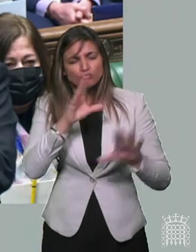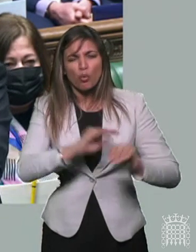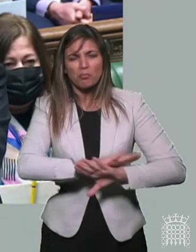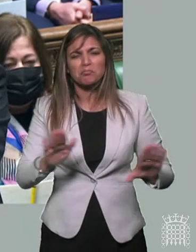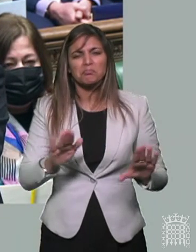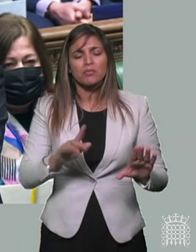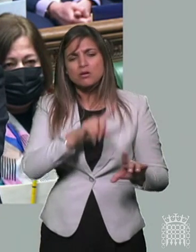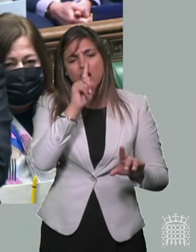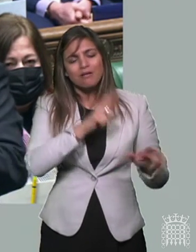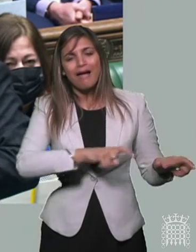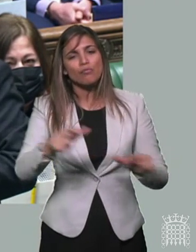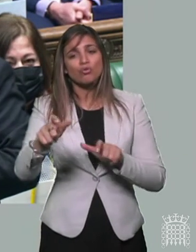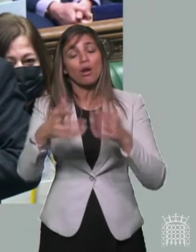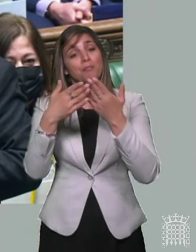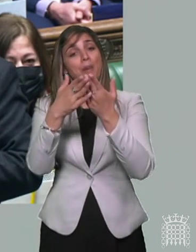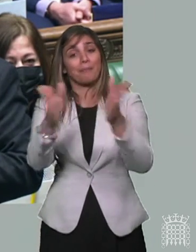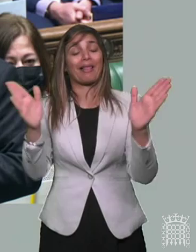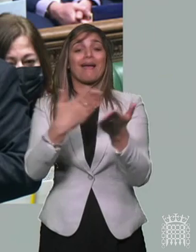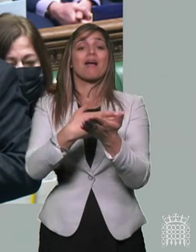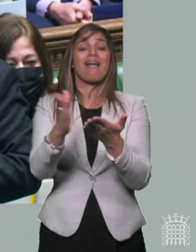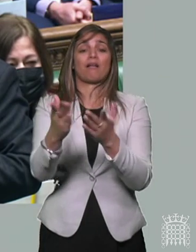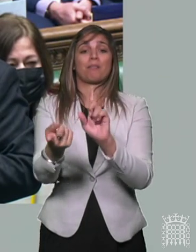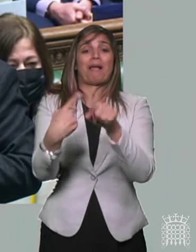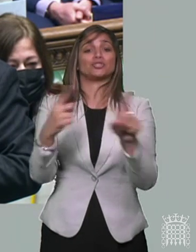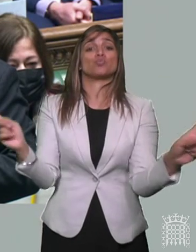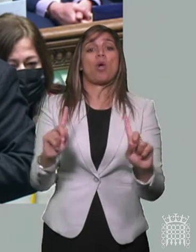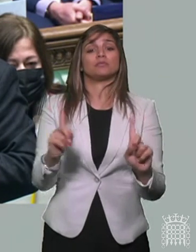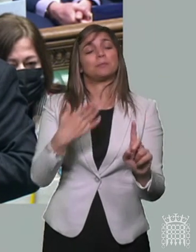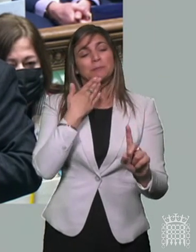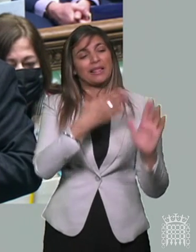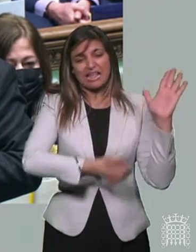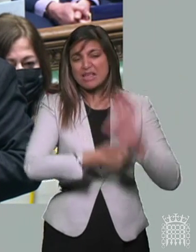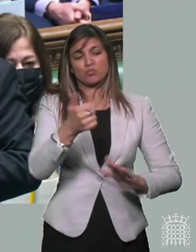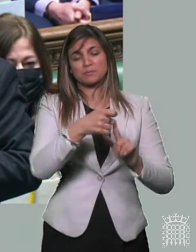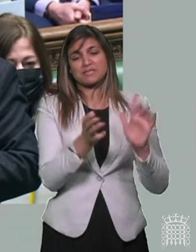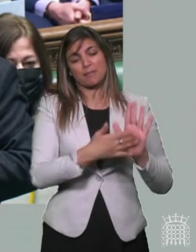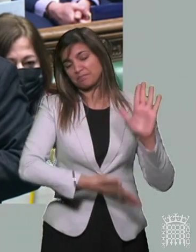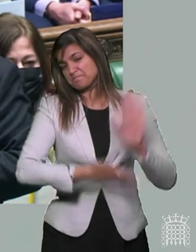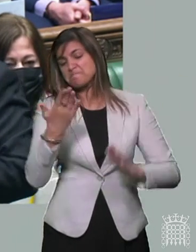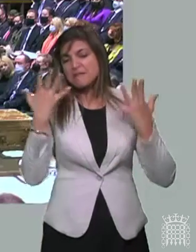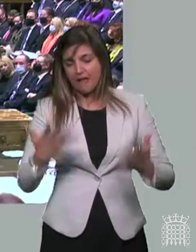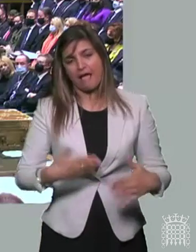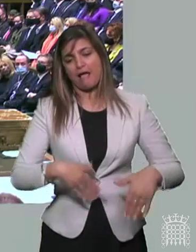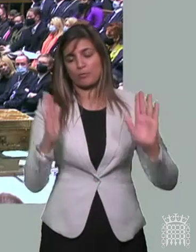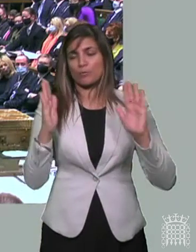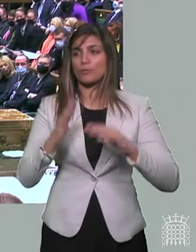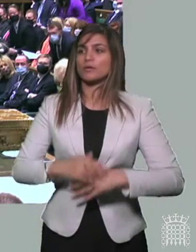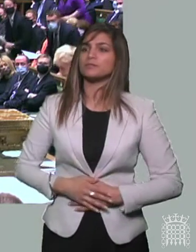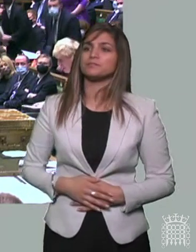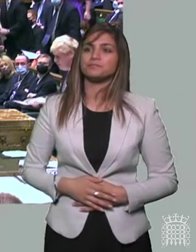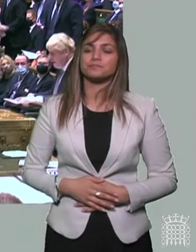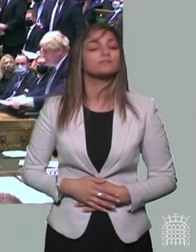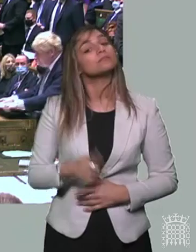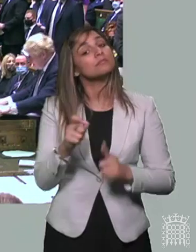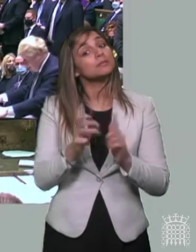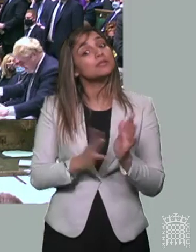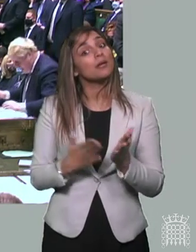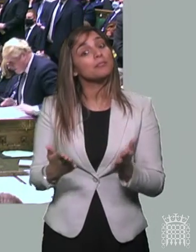The message from the public is clear: remove this unfit Prime Minister from office, and do it now.